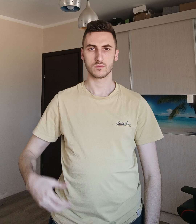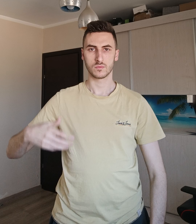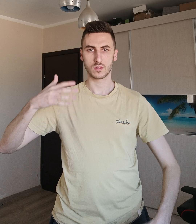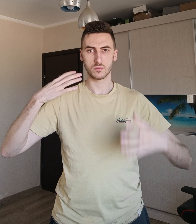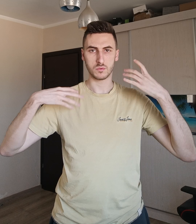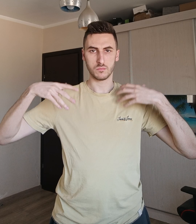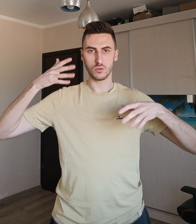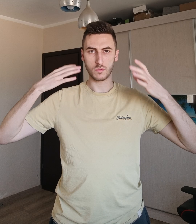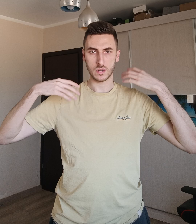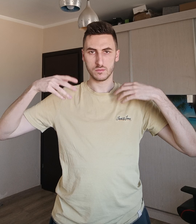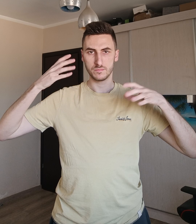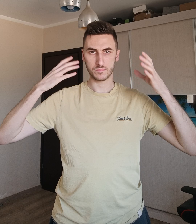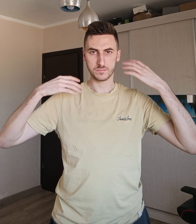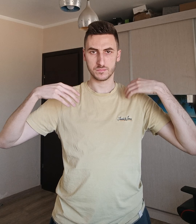מבולבל